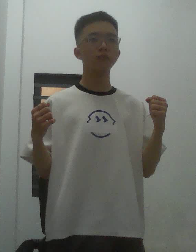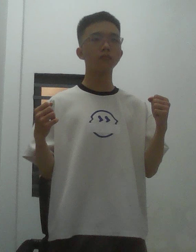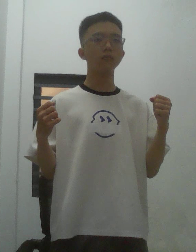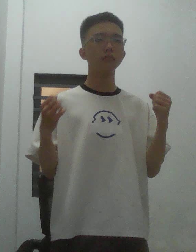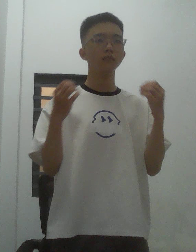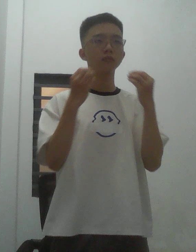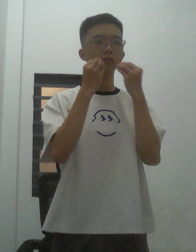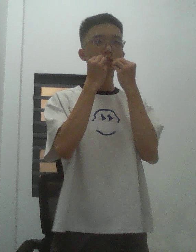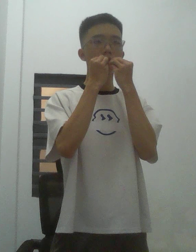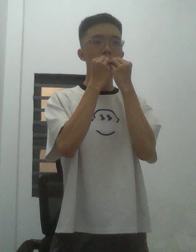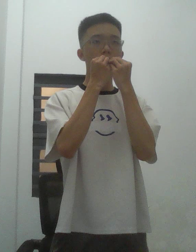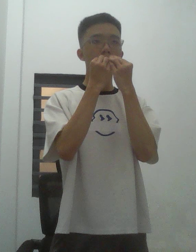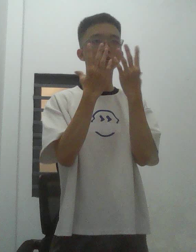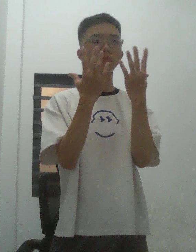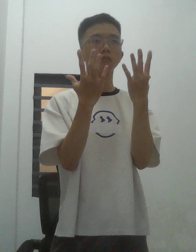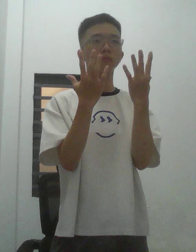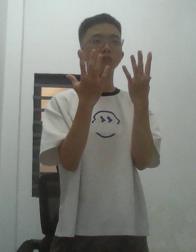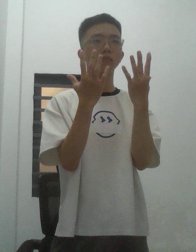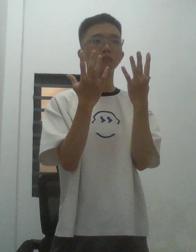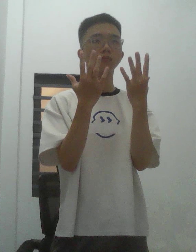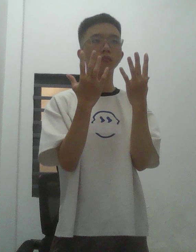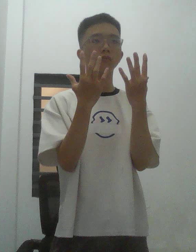cam on